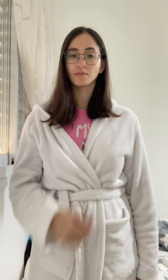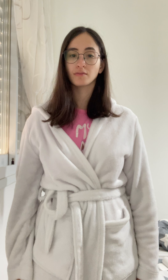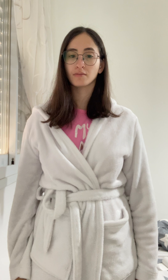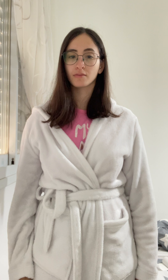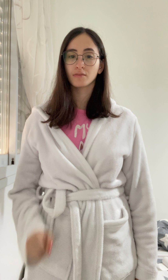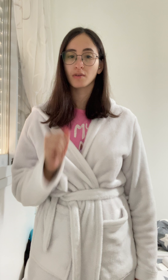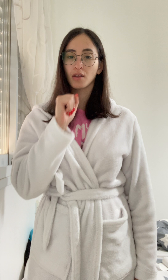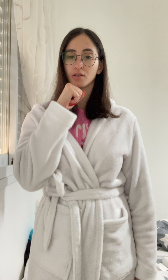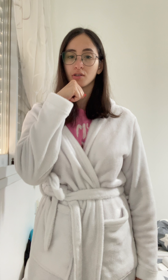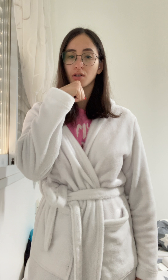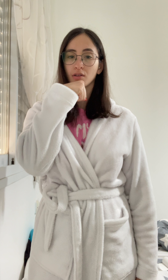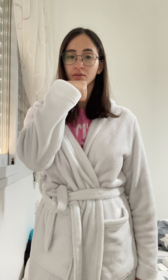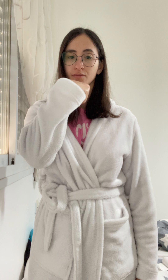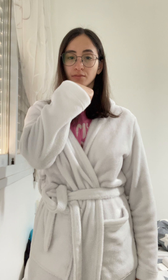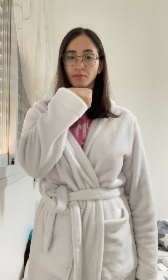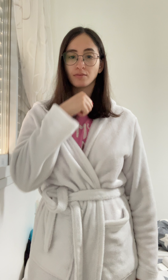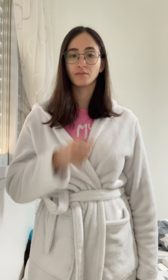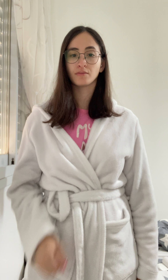ישן